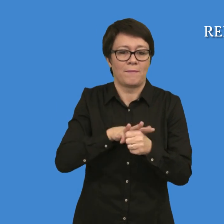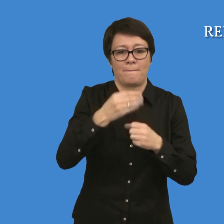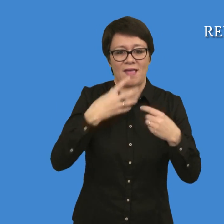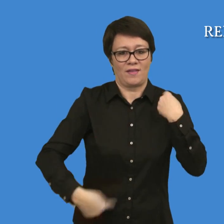bien